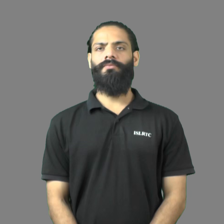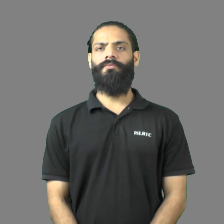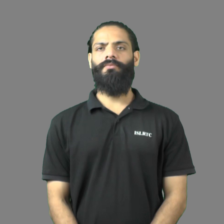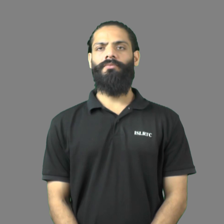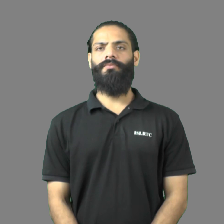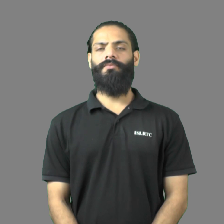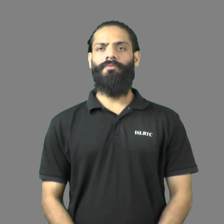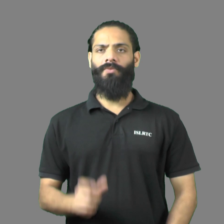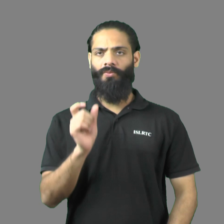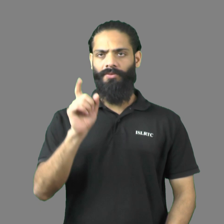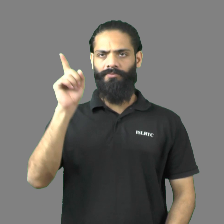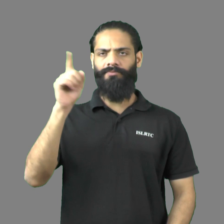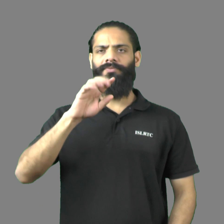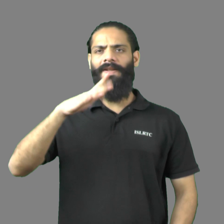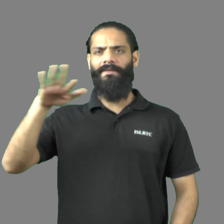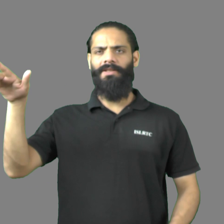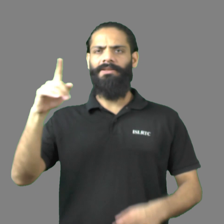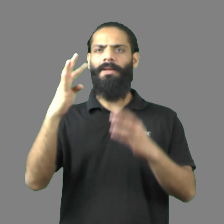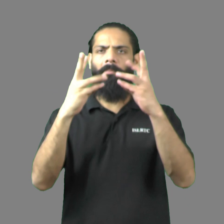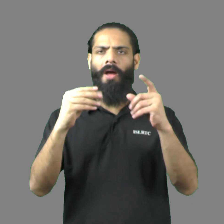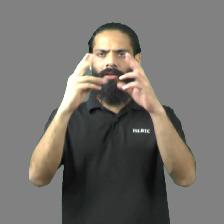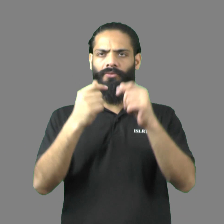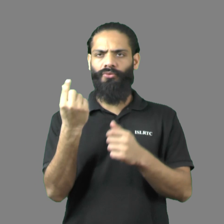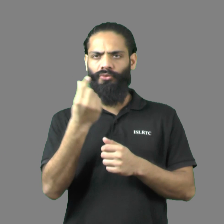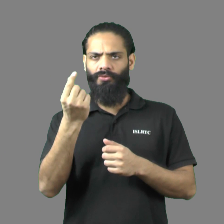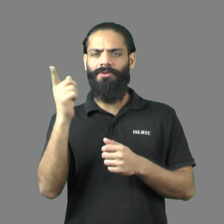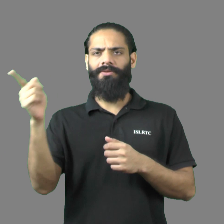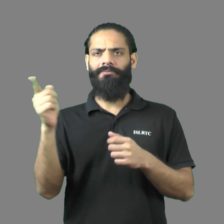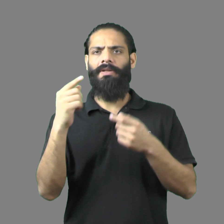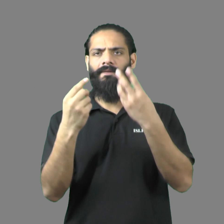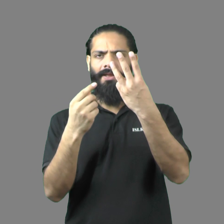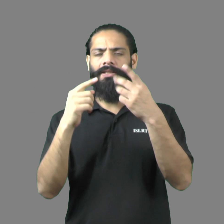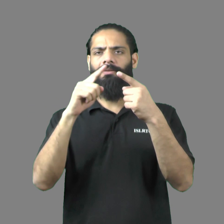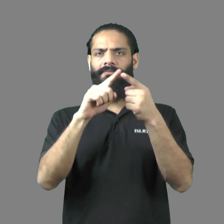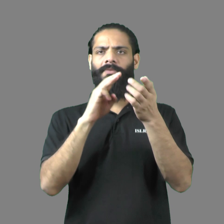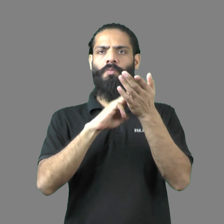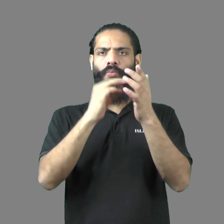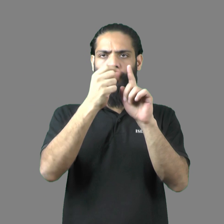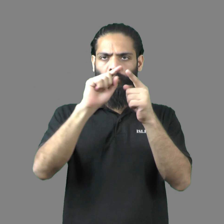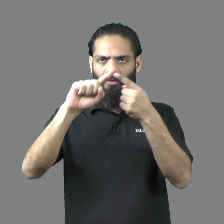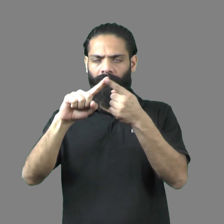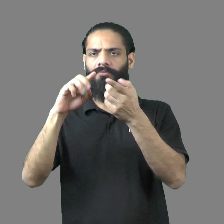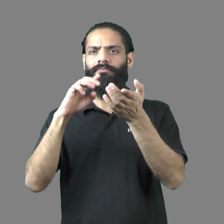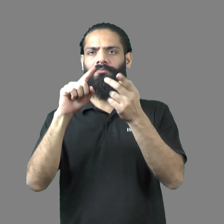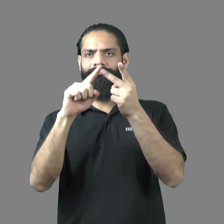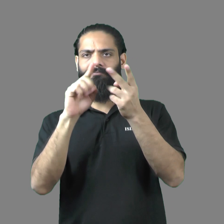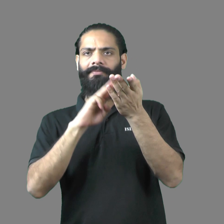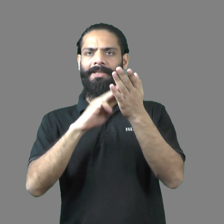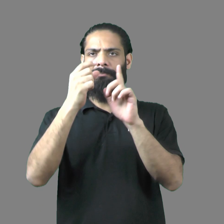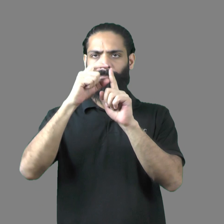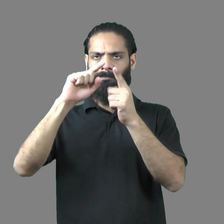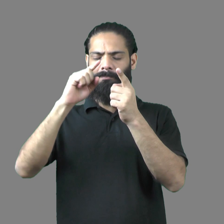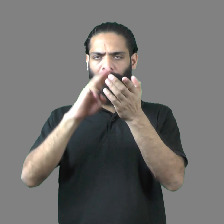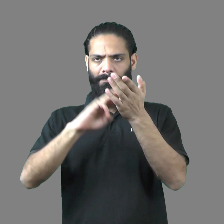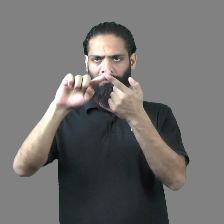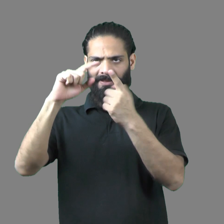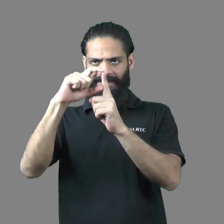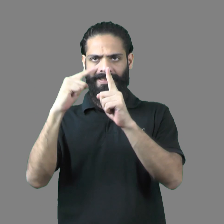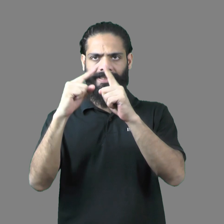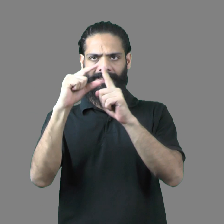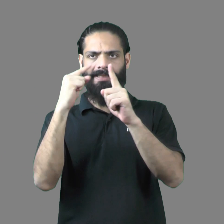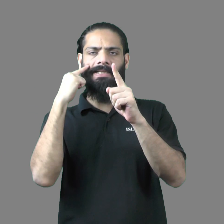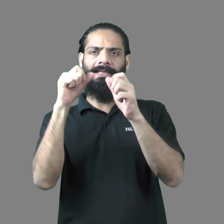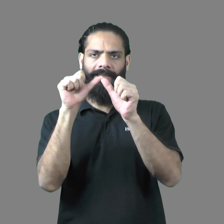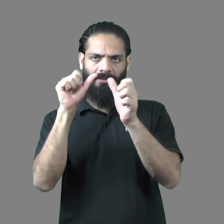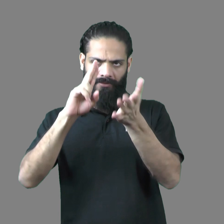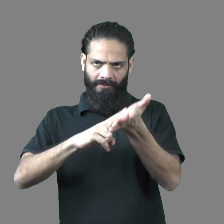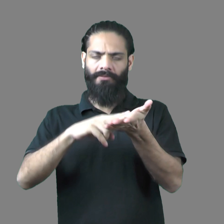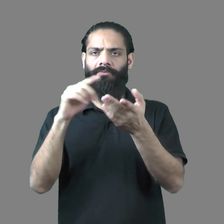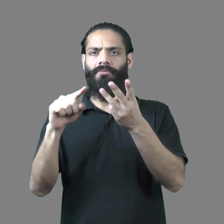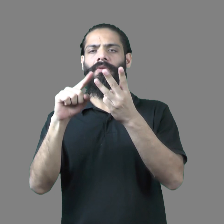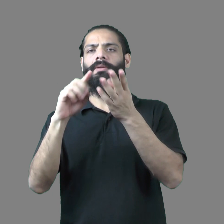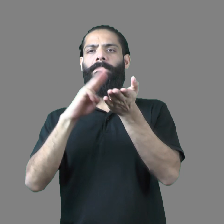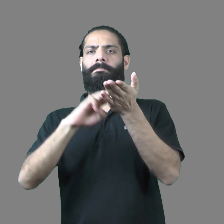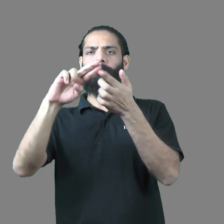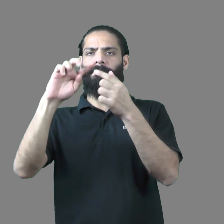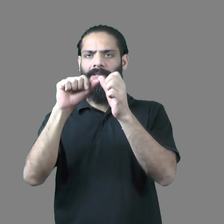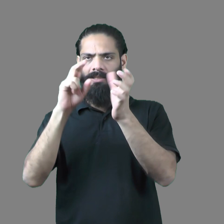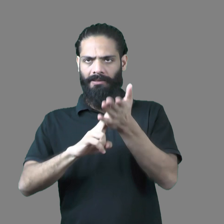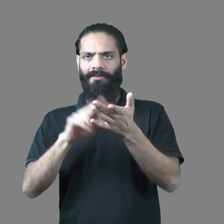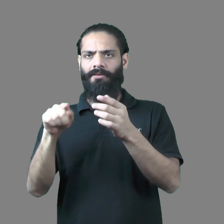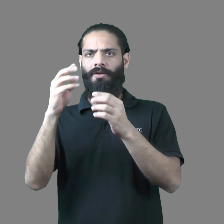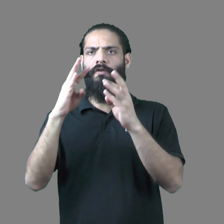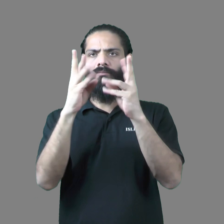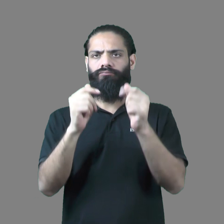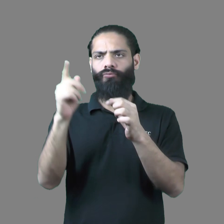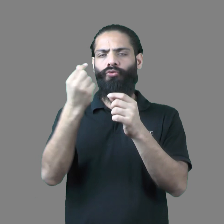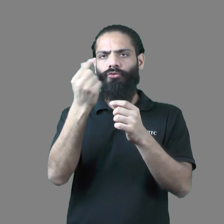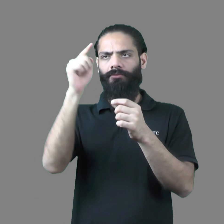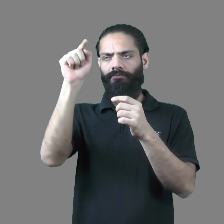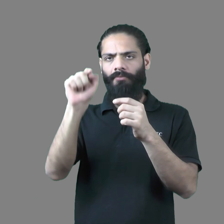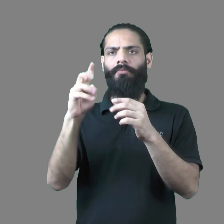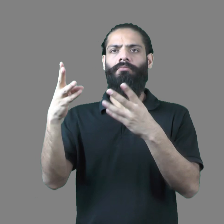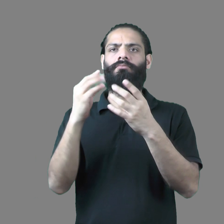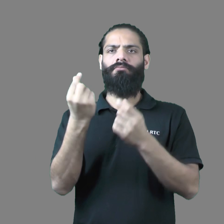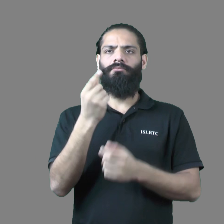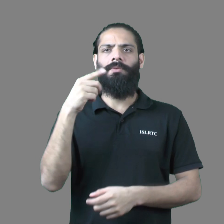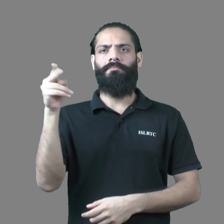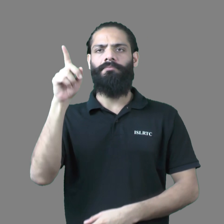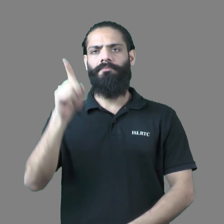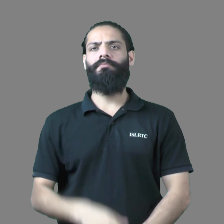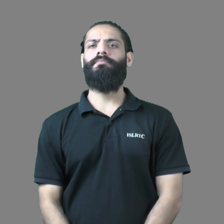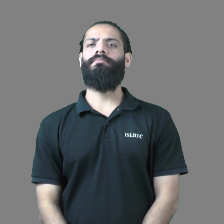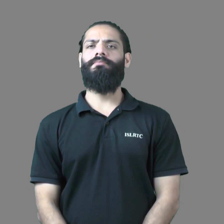Average Measures